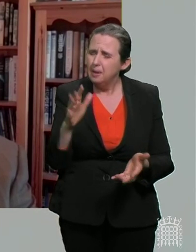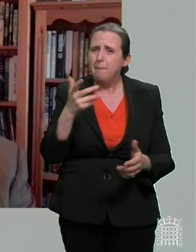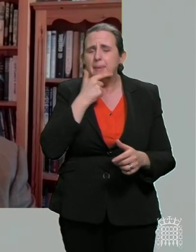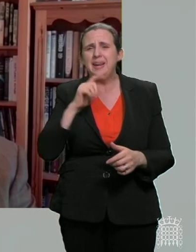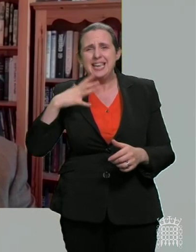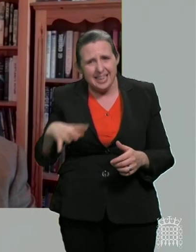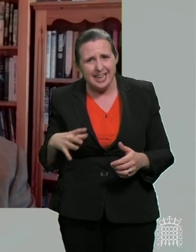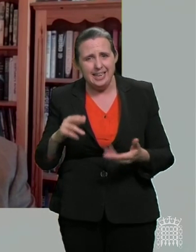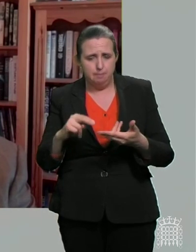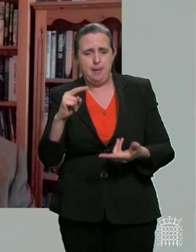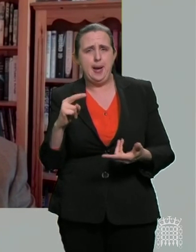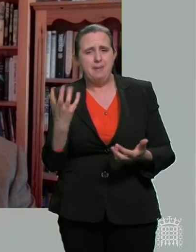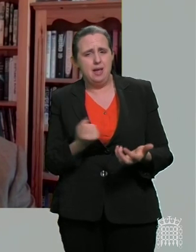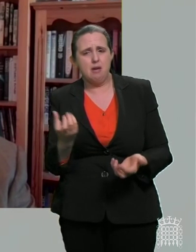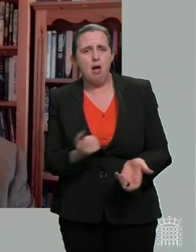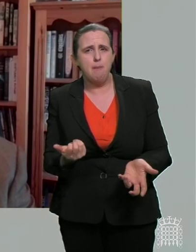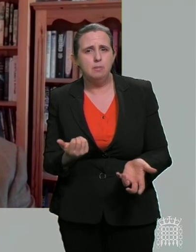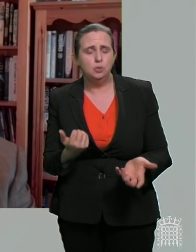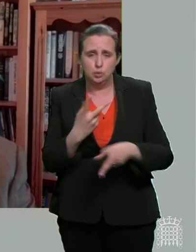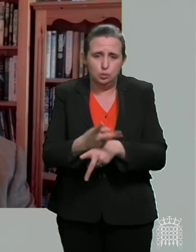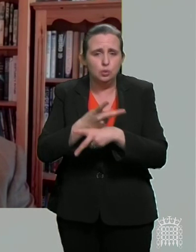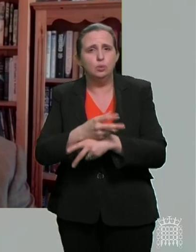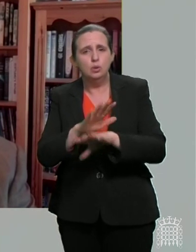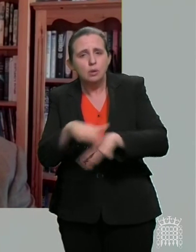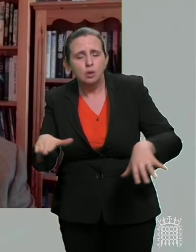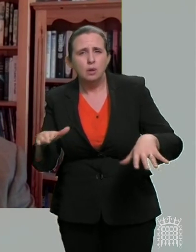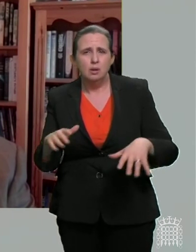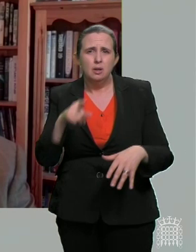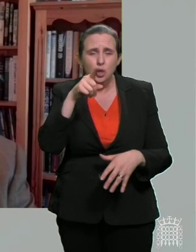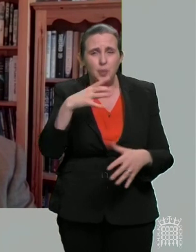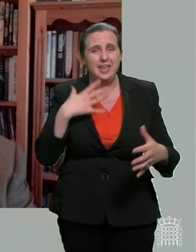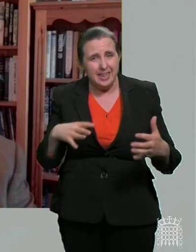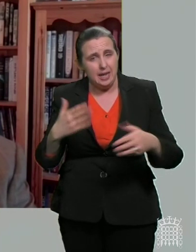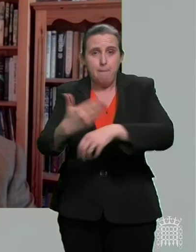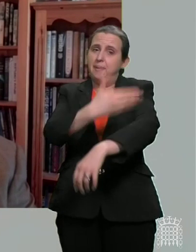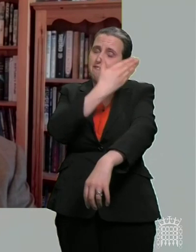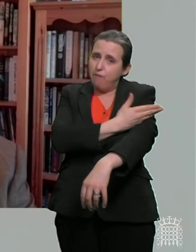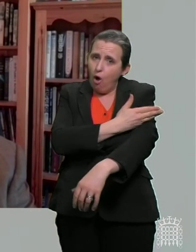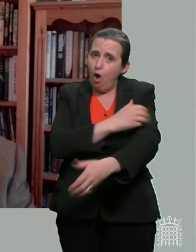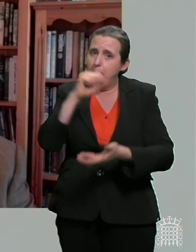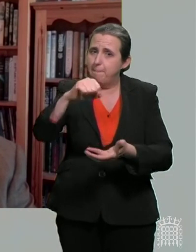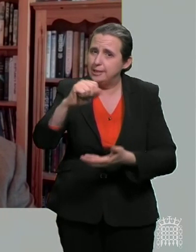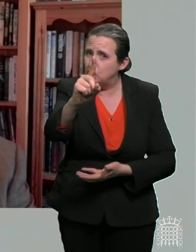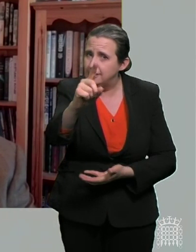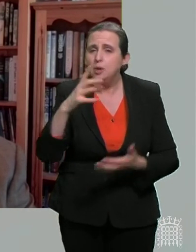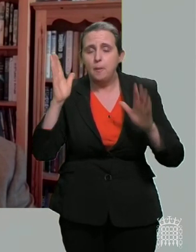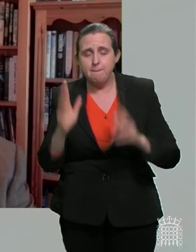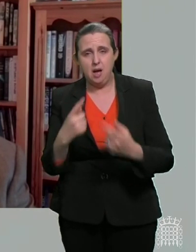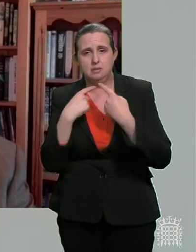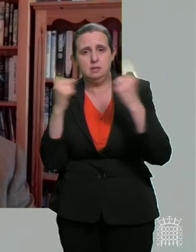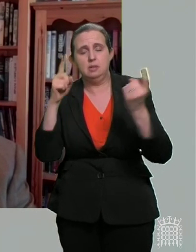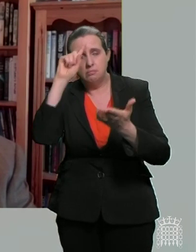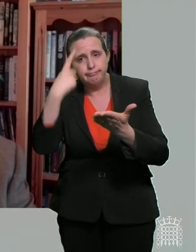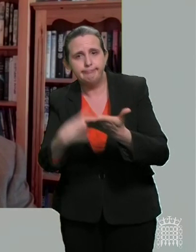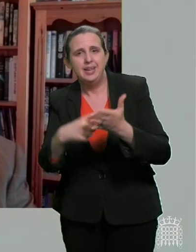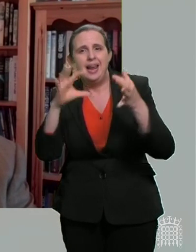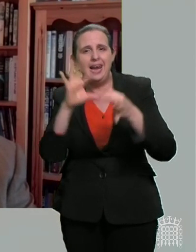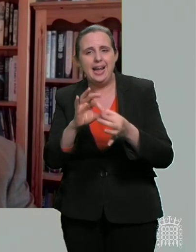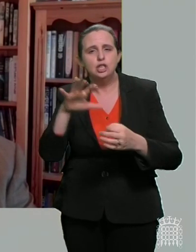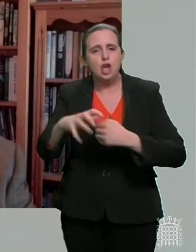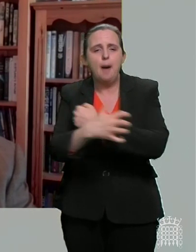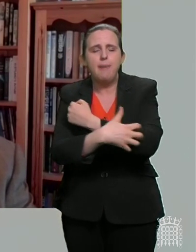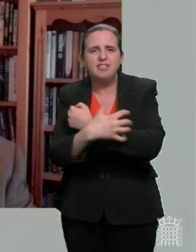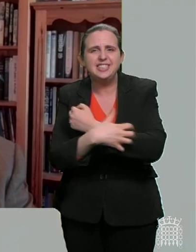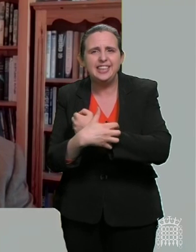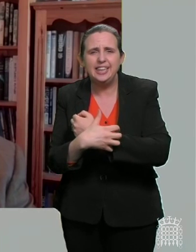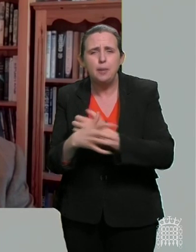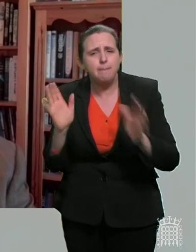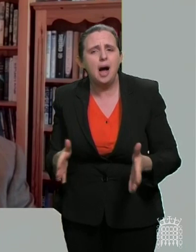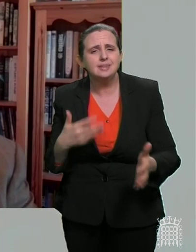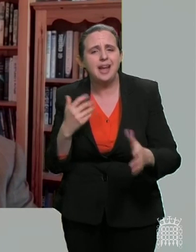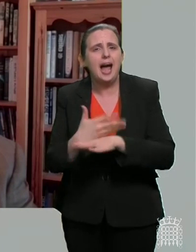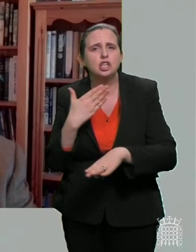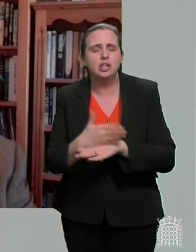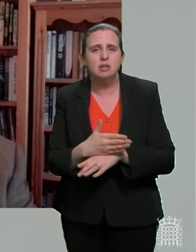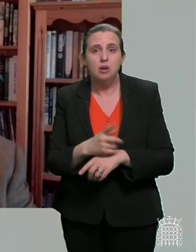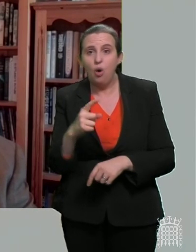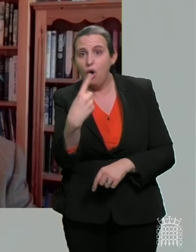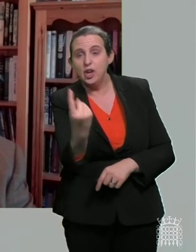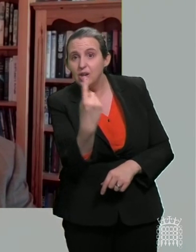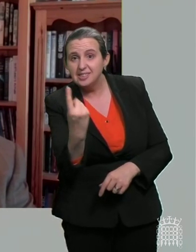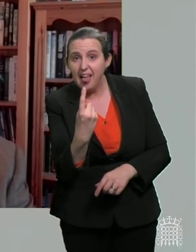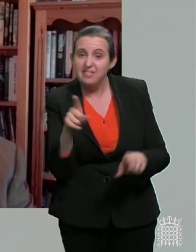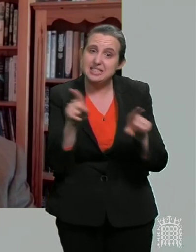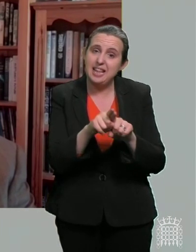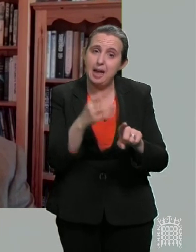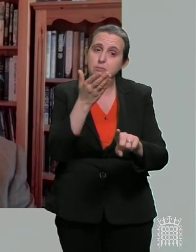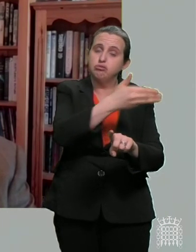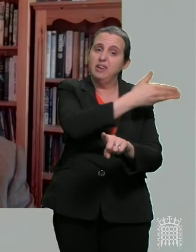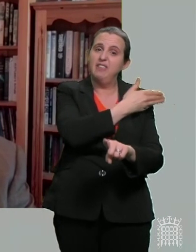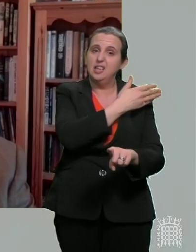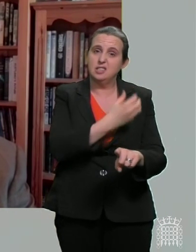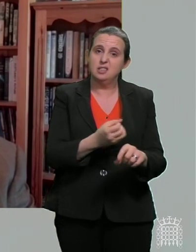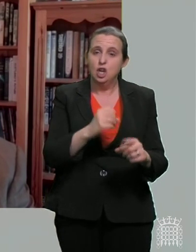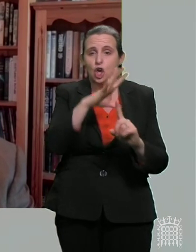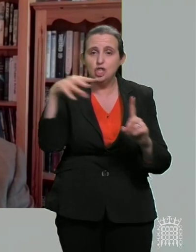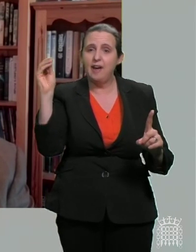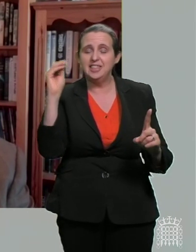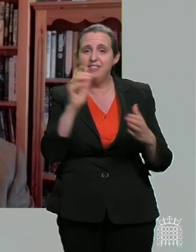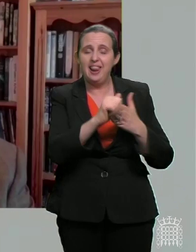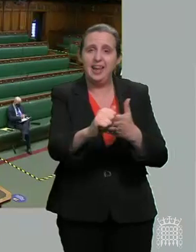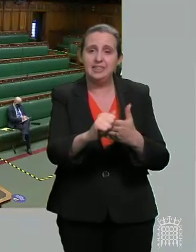Will the Prime Minister agree to meet me and other Opposition parties ahead of the Budget for an urgent summit on tackling child poverty, or will he be yet another Tory Prime Minister who leaves a generation of children languishing in poverty?